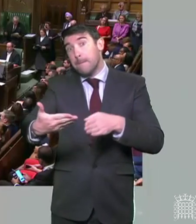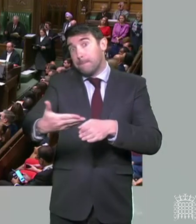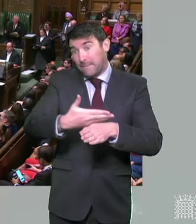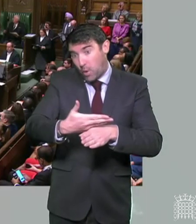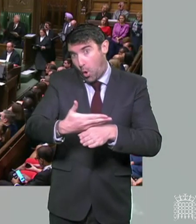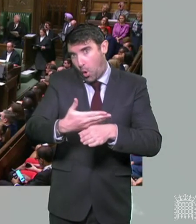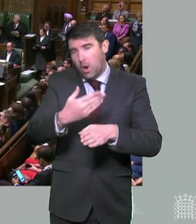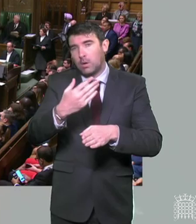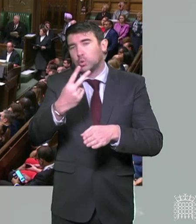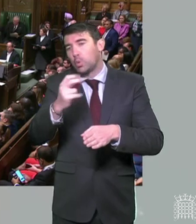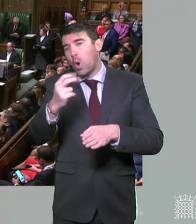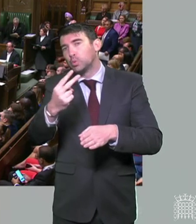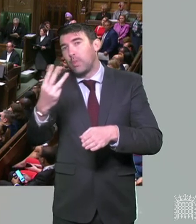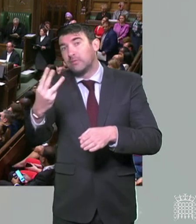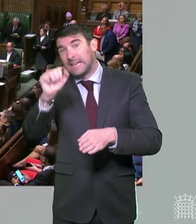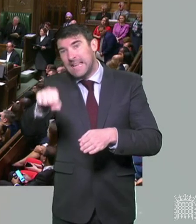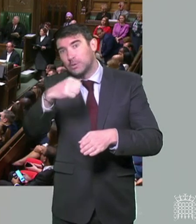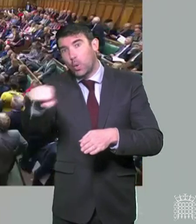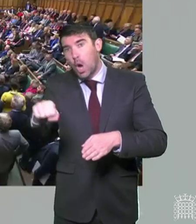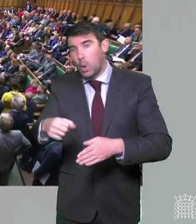Yes.